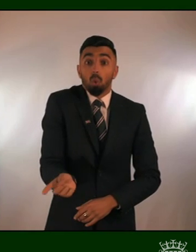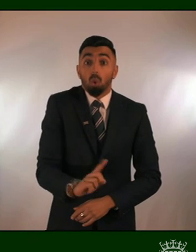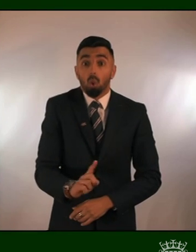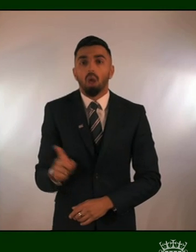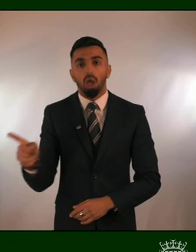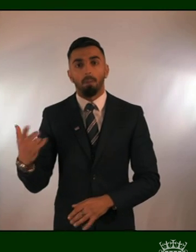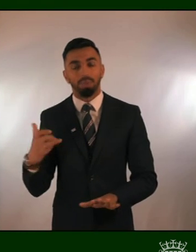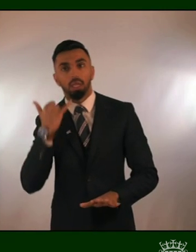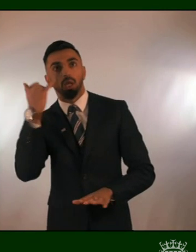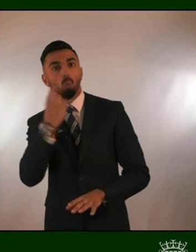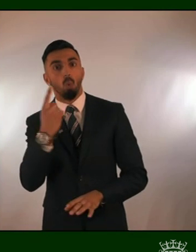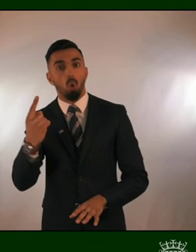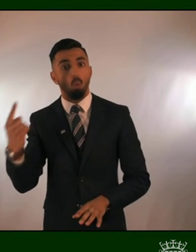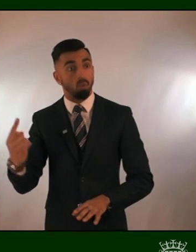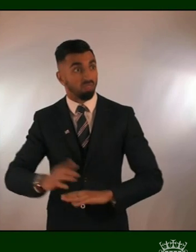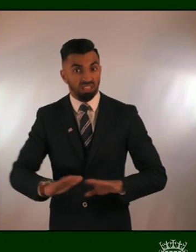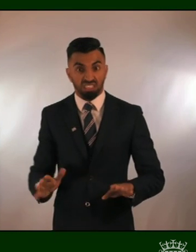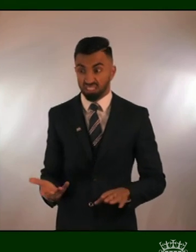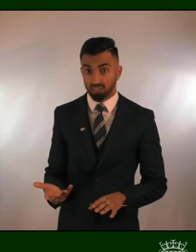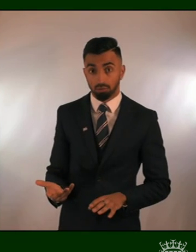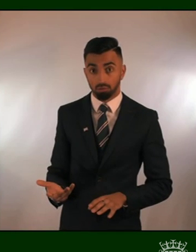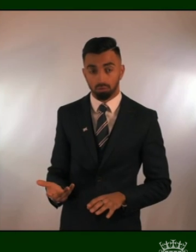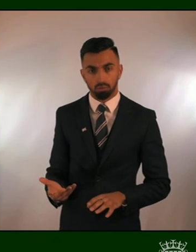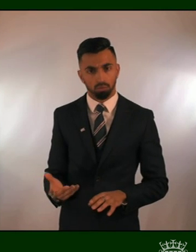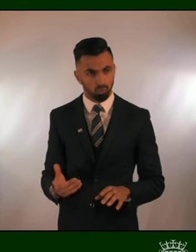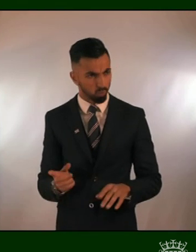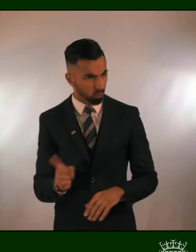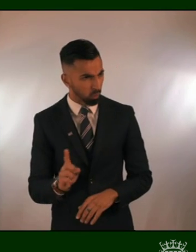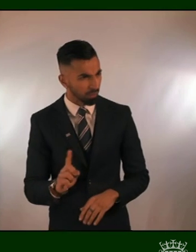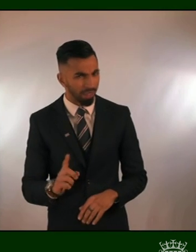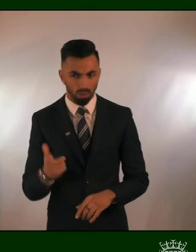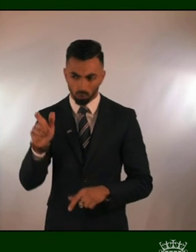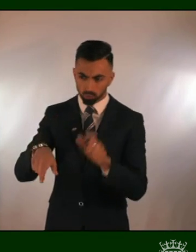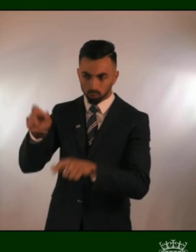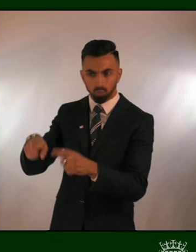There are millions of people working hard who are self-employed or in the gig economy.